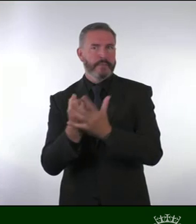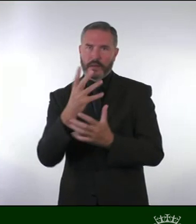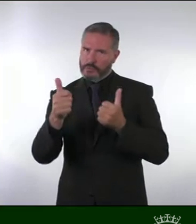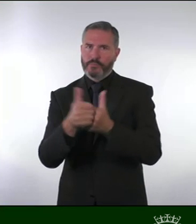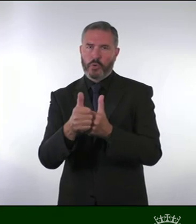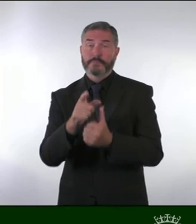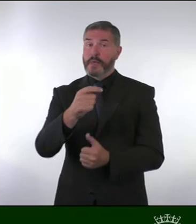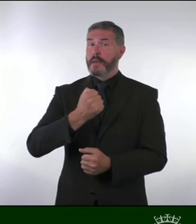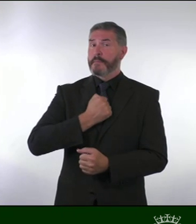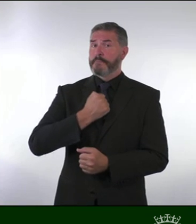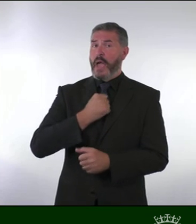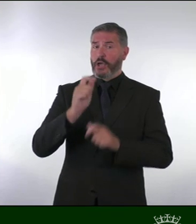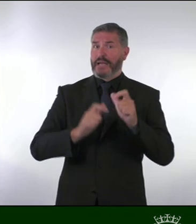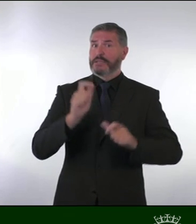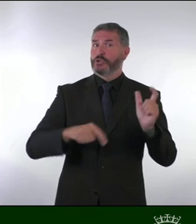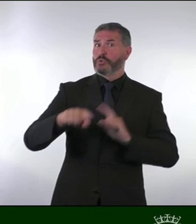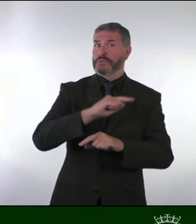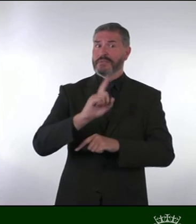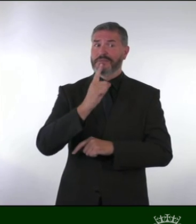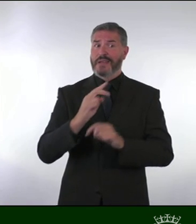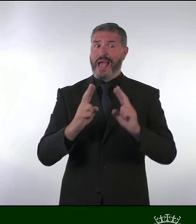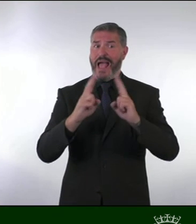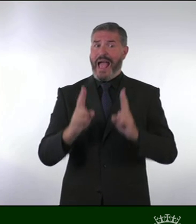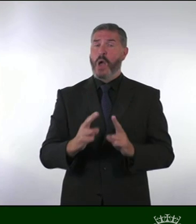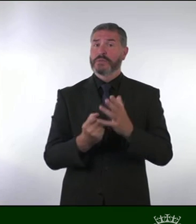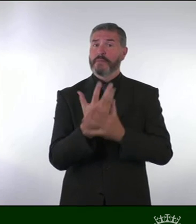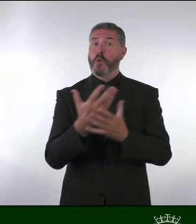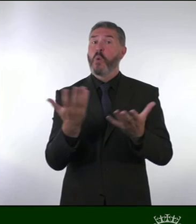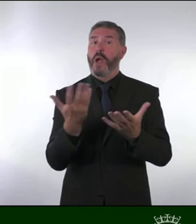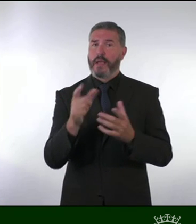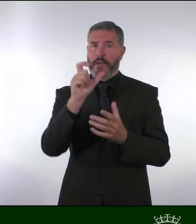Many of my constituents are concerned, however, about a proposed housing development in Chorleywood.